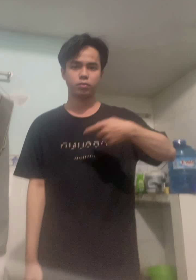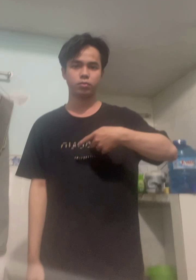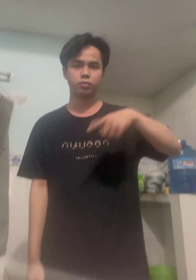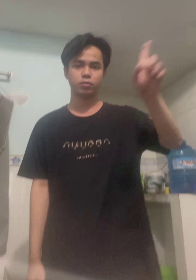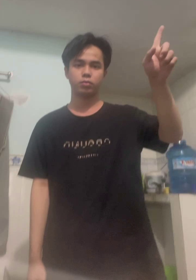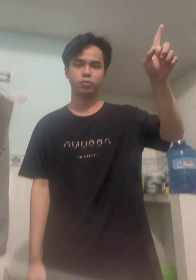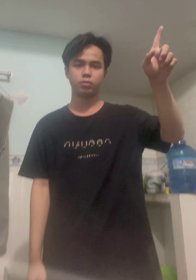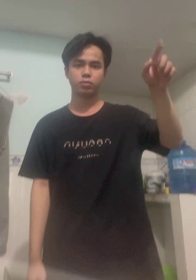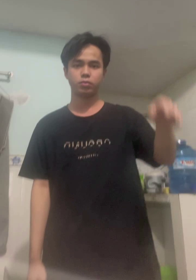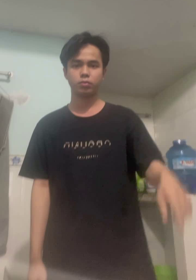di